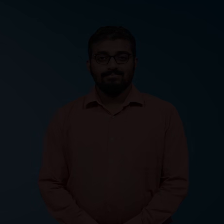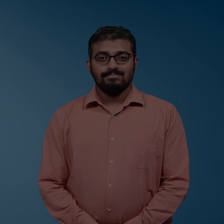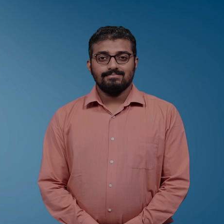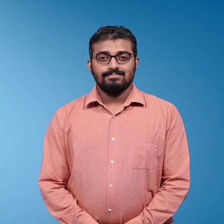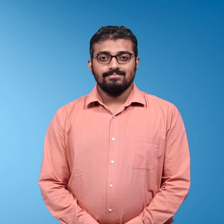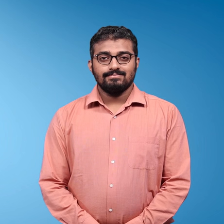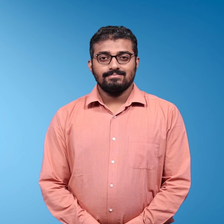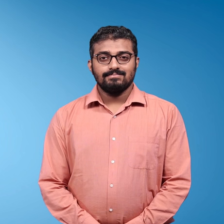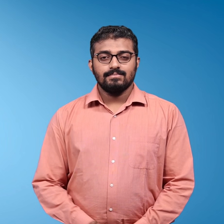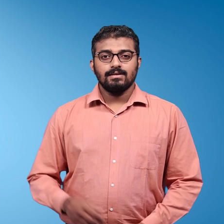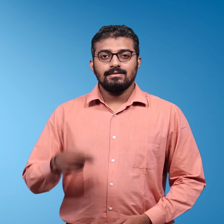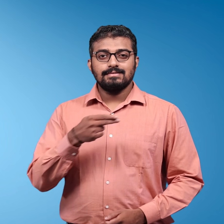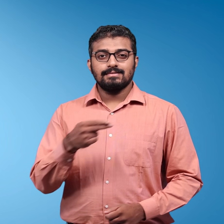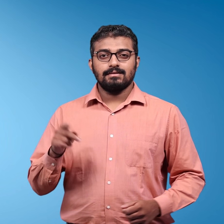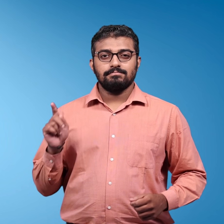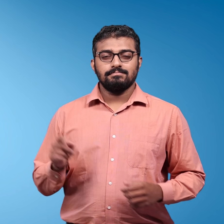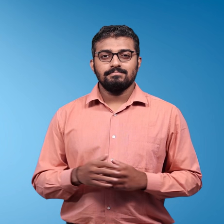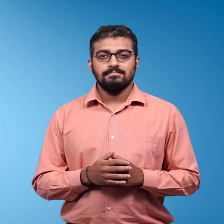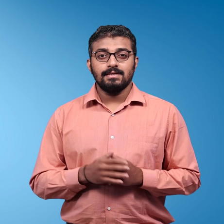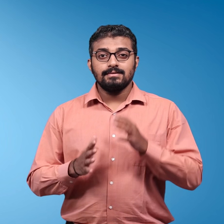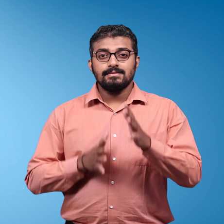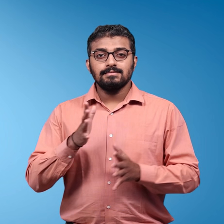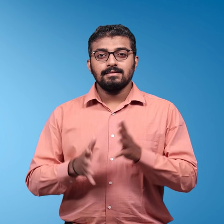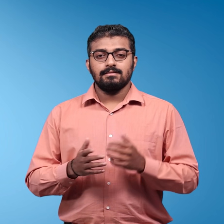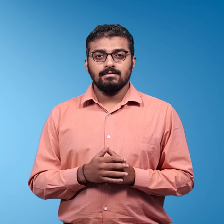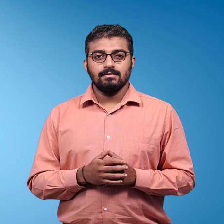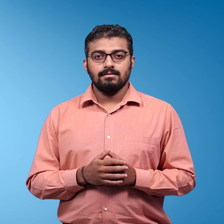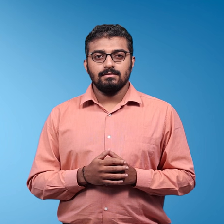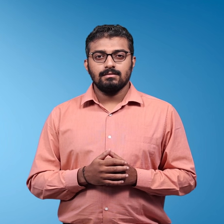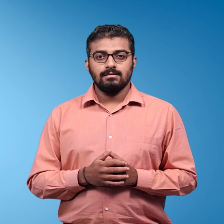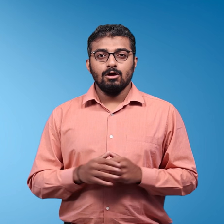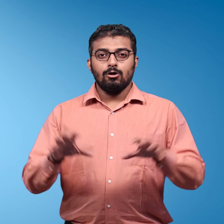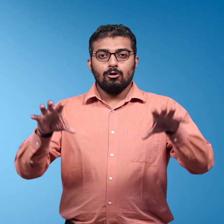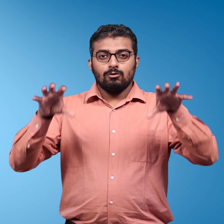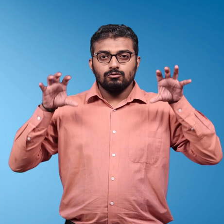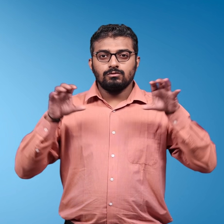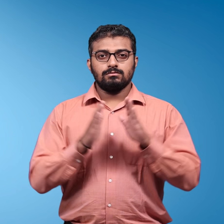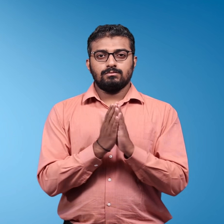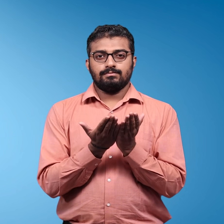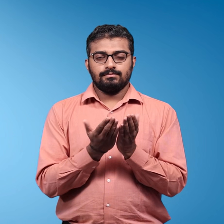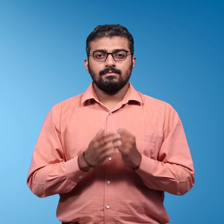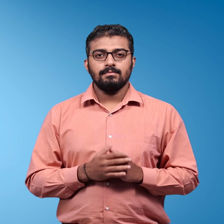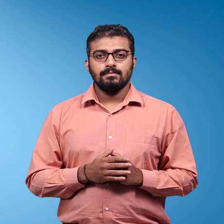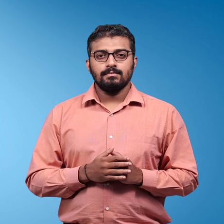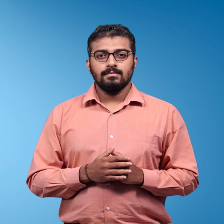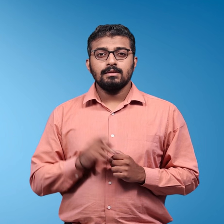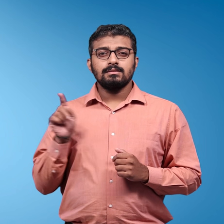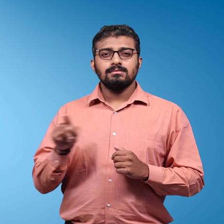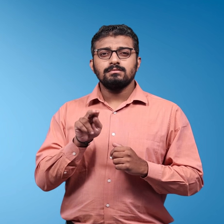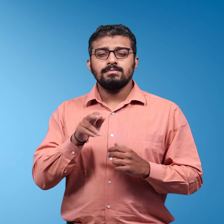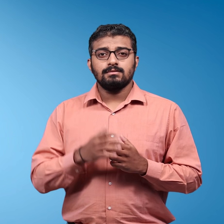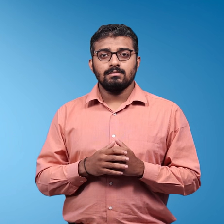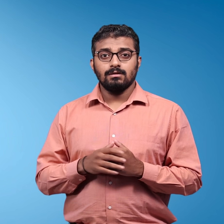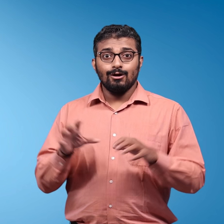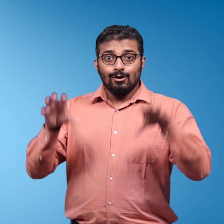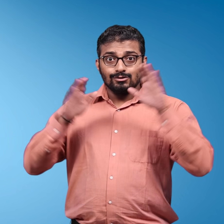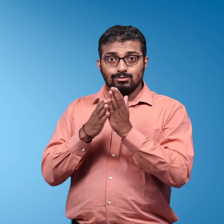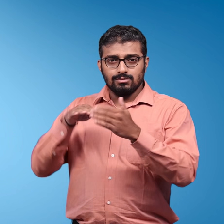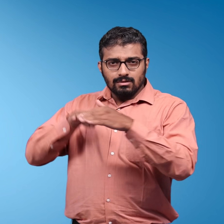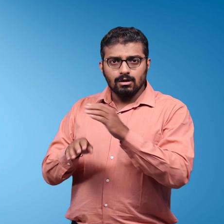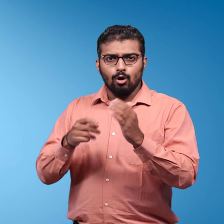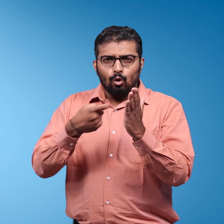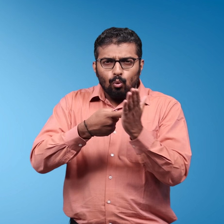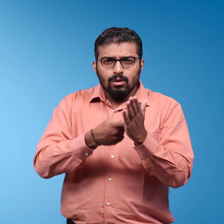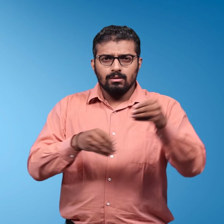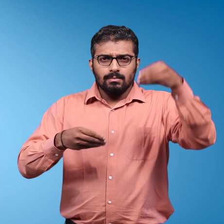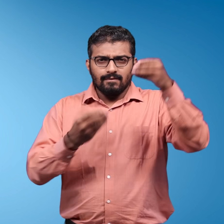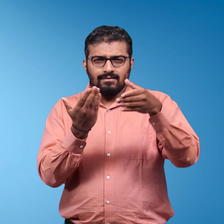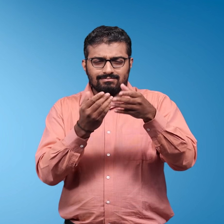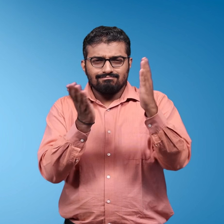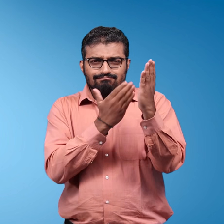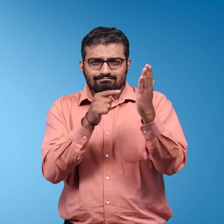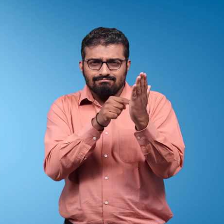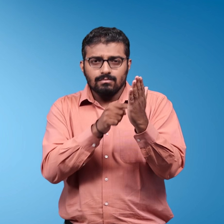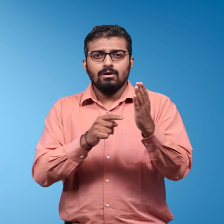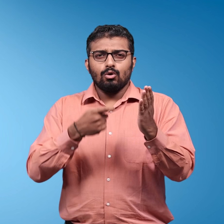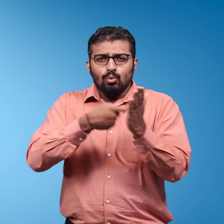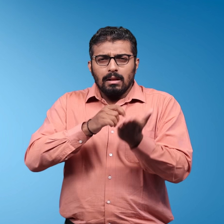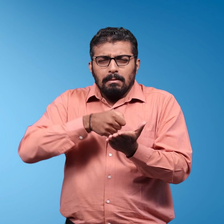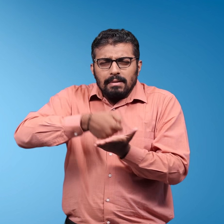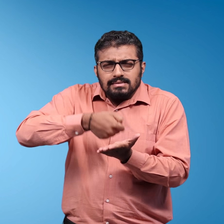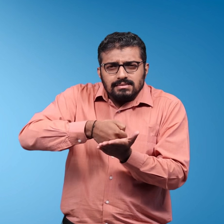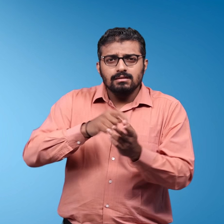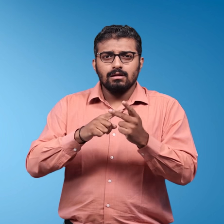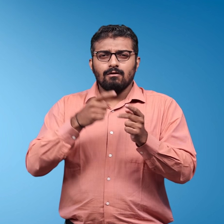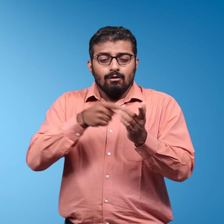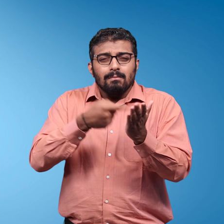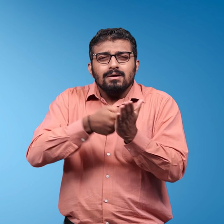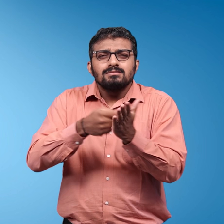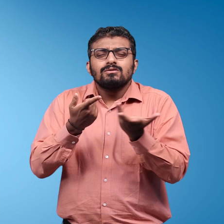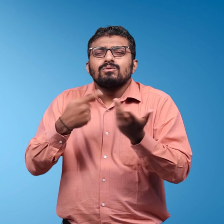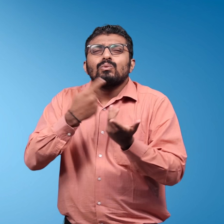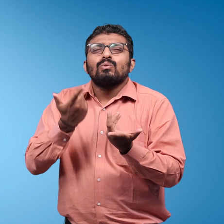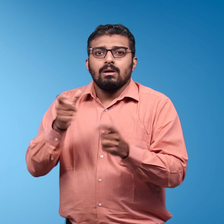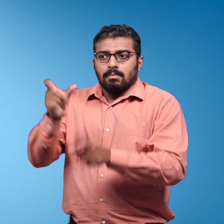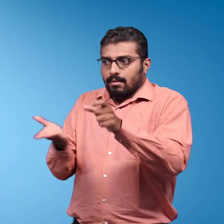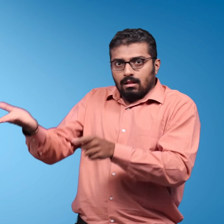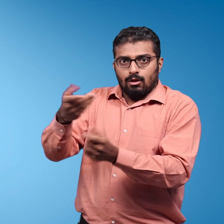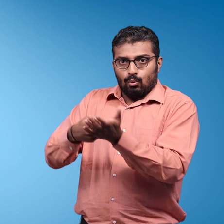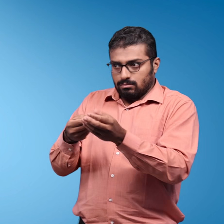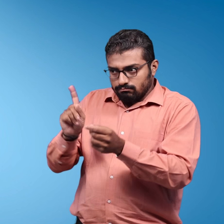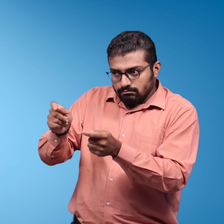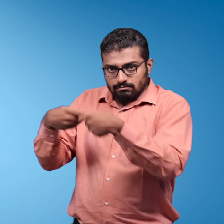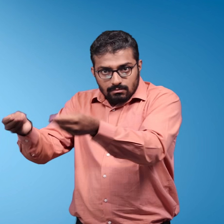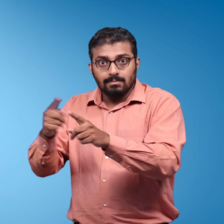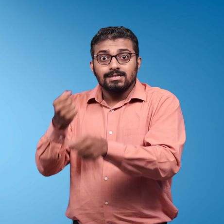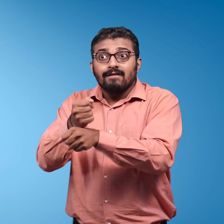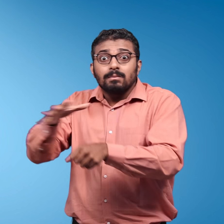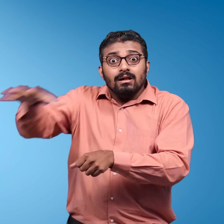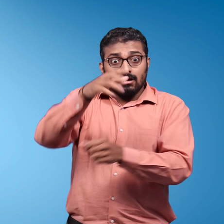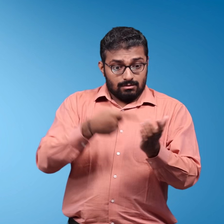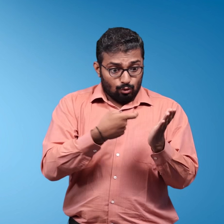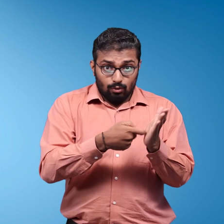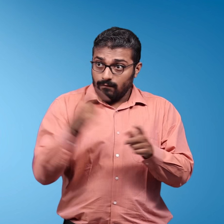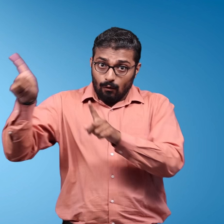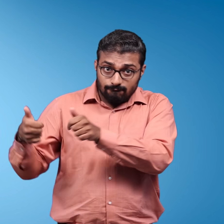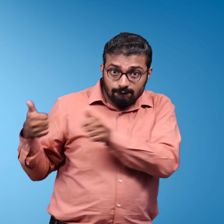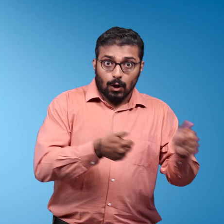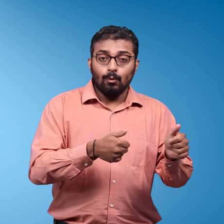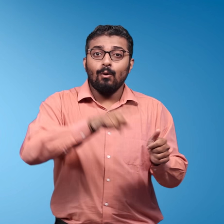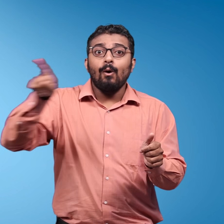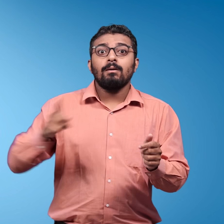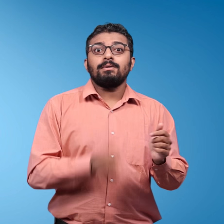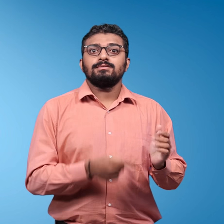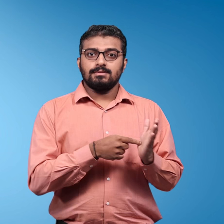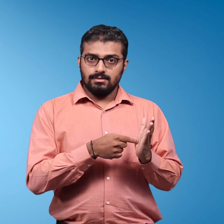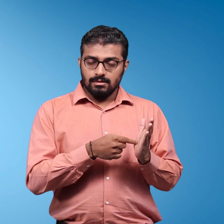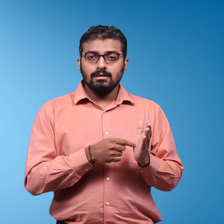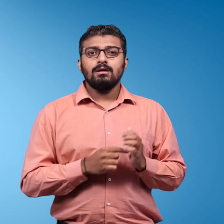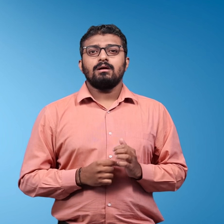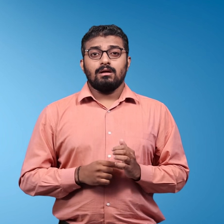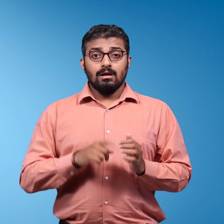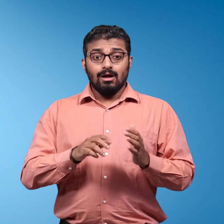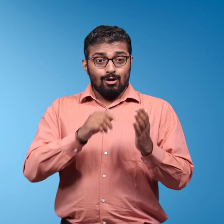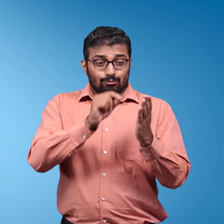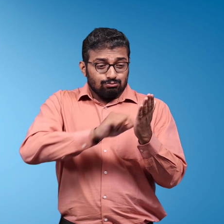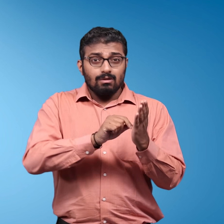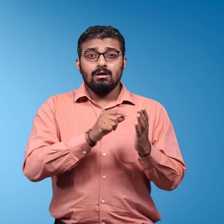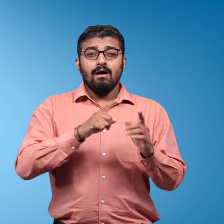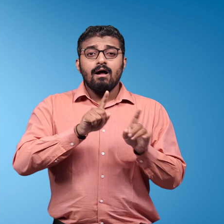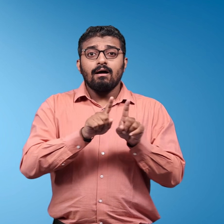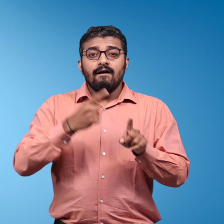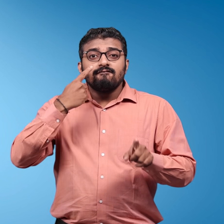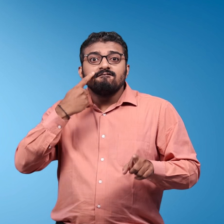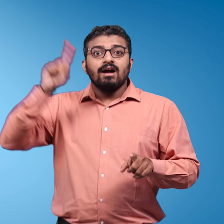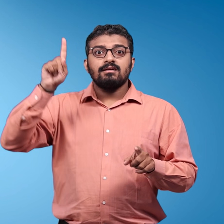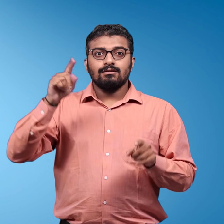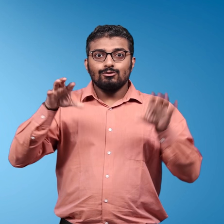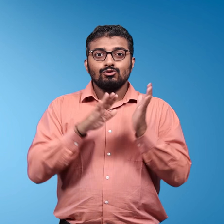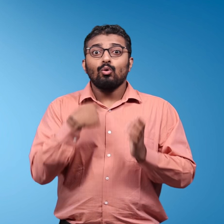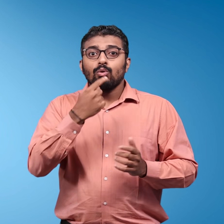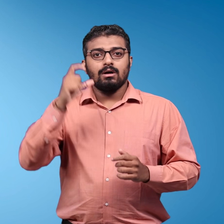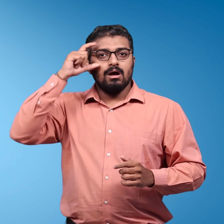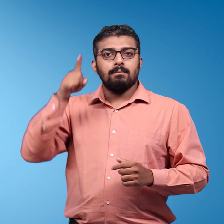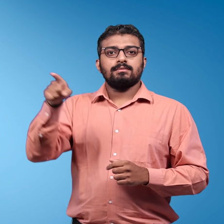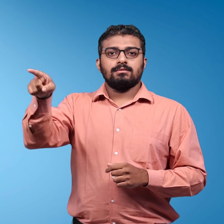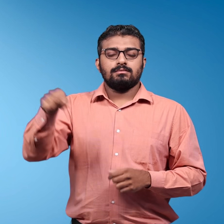Constitution This sign refers to the Constitution of India It is a document that lays down the basic rules and regulations for people and the government in the country to follow Dr. Bhim Rao Ambedkar is considered the father of the Indian Constitution